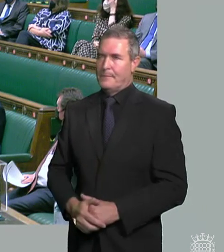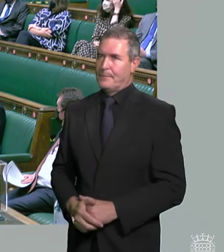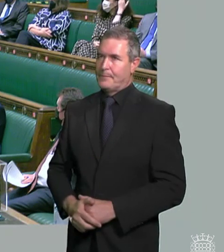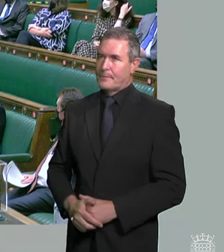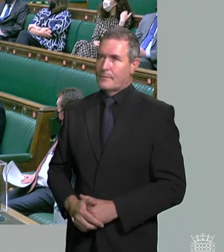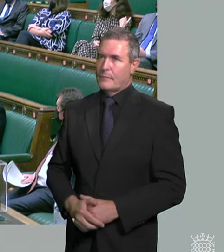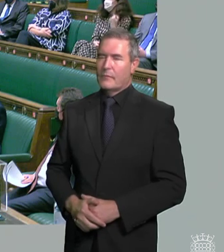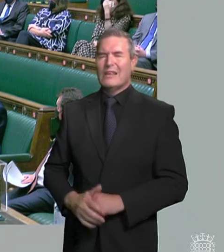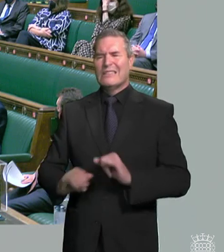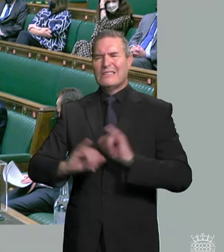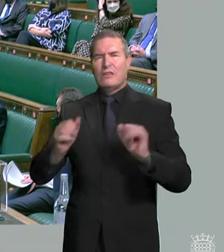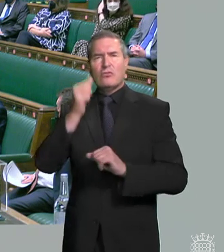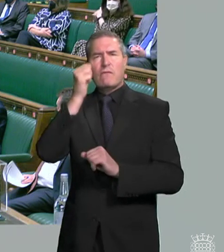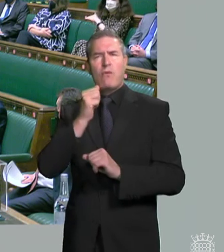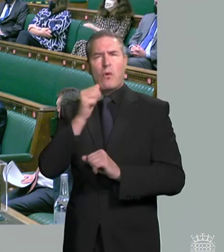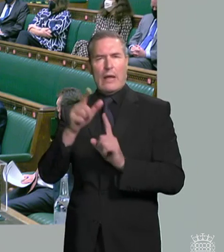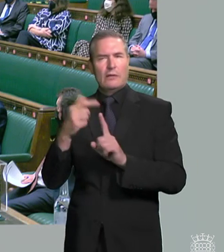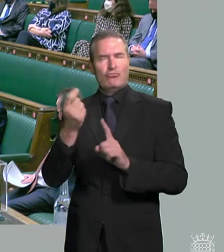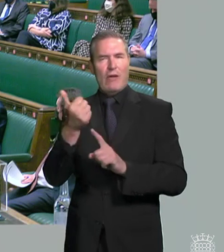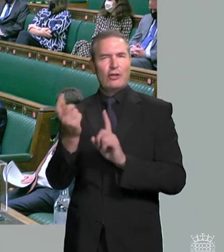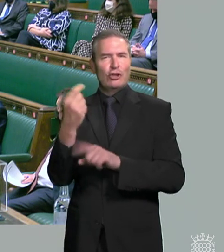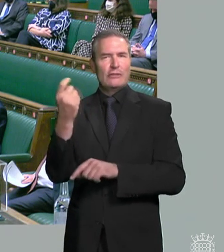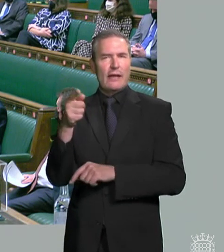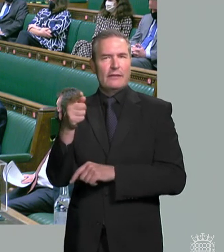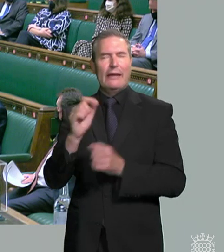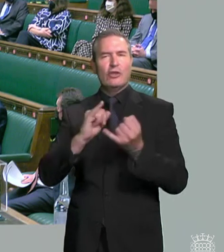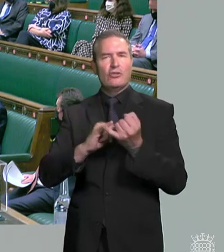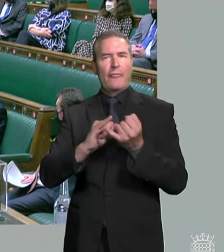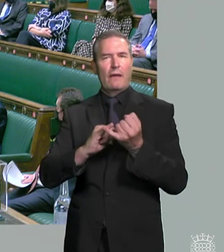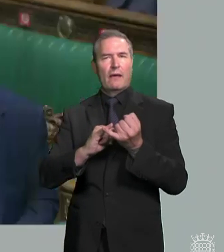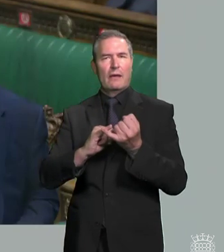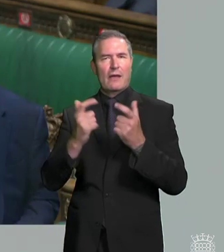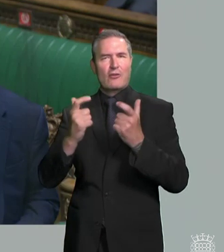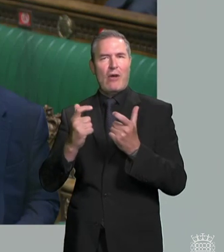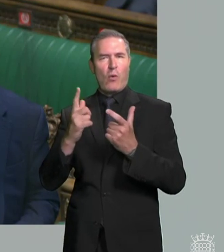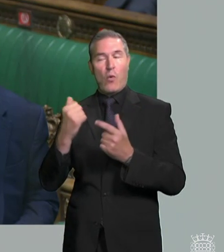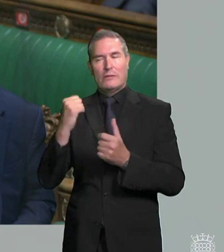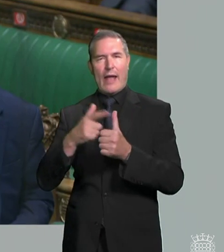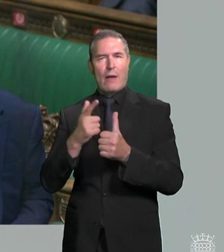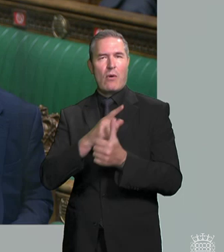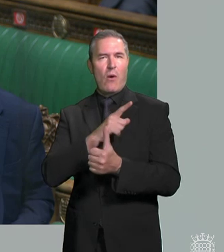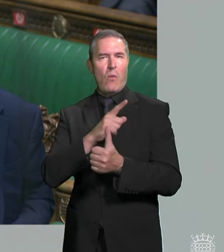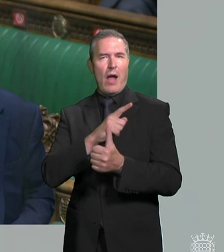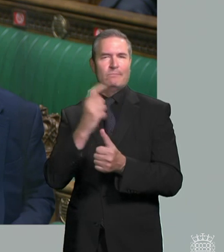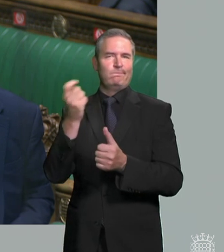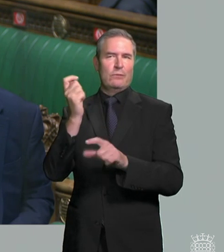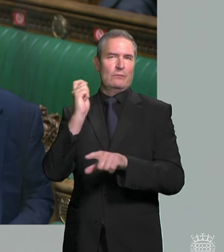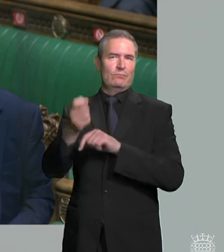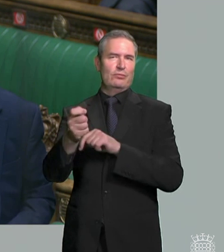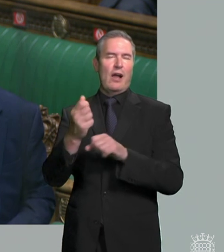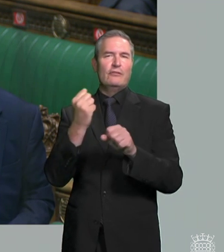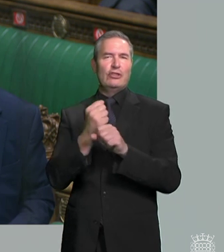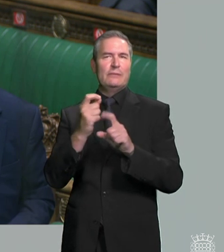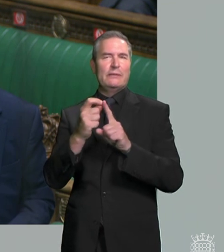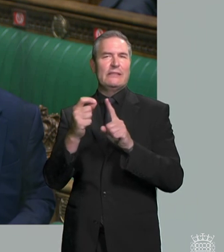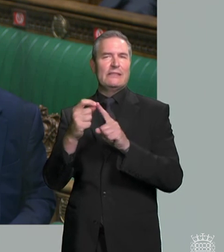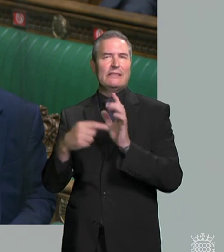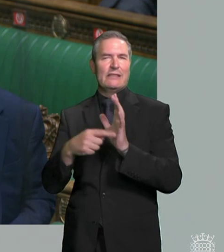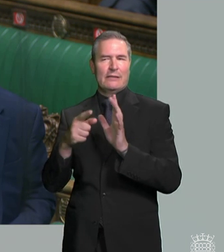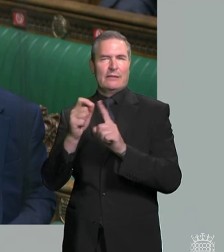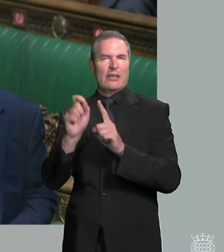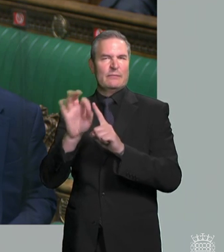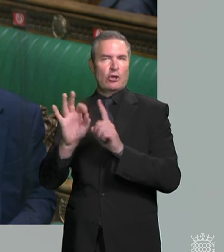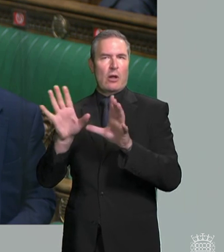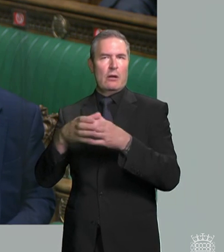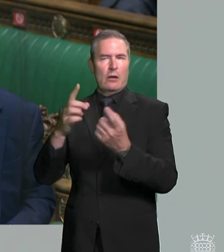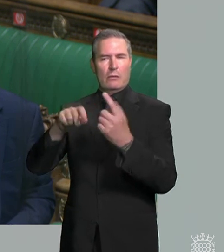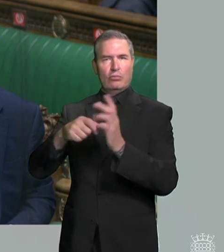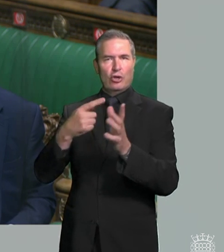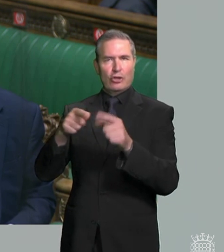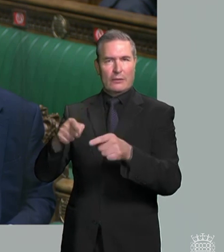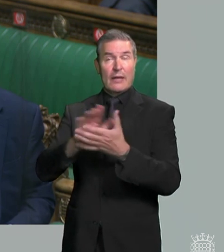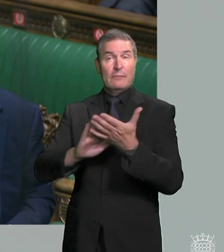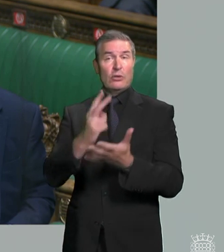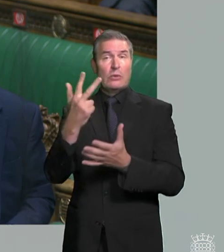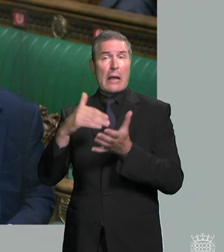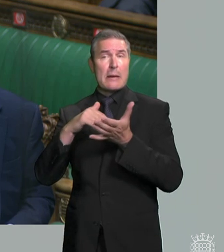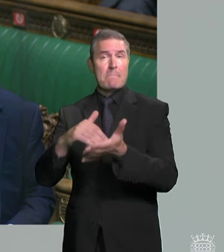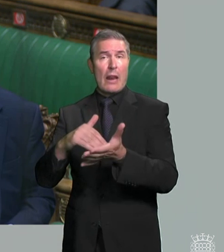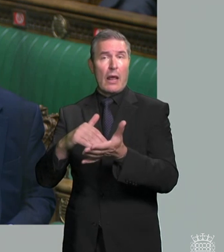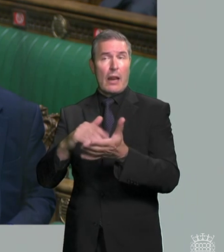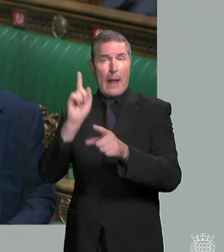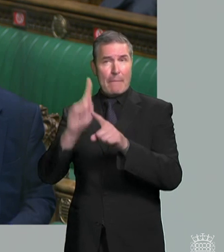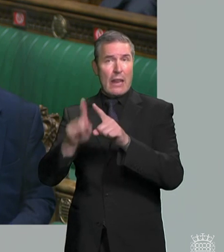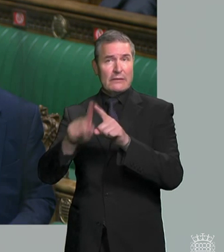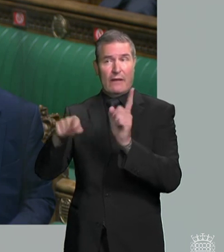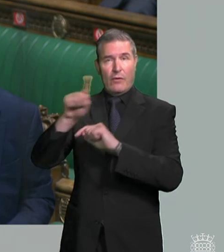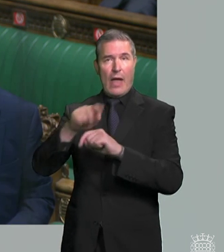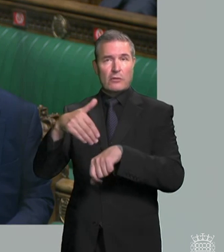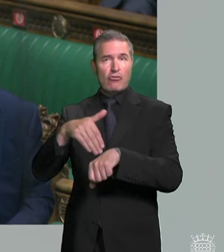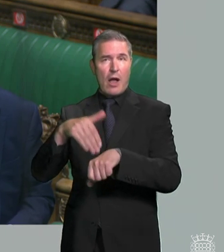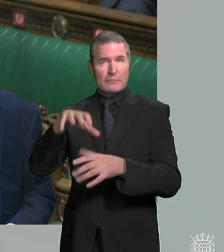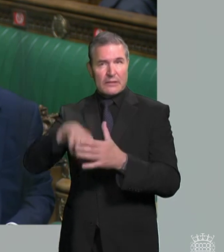The Serious Fraud Office achieved a rare success in Southwark Crown court in April with the successful prosecution of GPT Special Project Management Ltd, which resulted in £28 million of penalties for corruption.